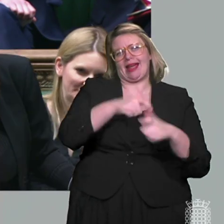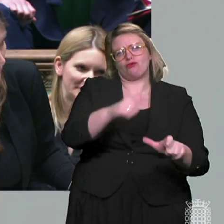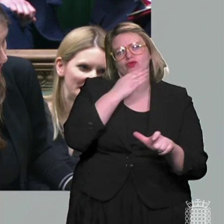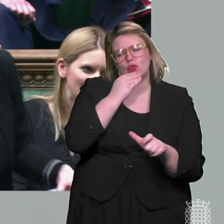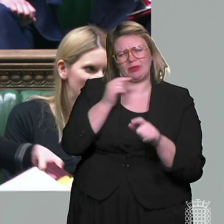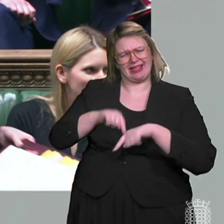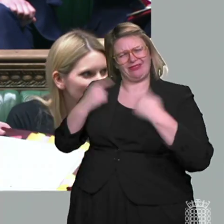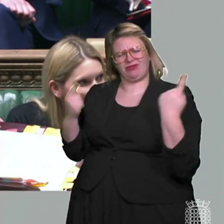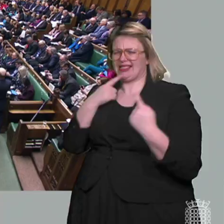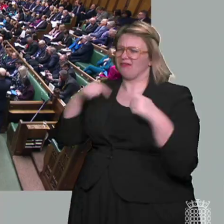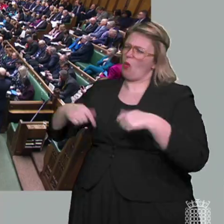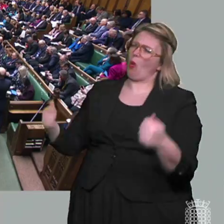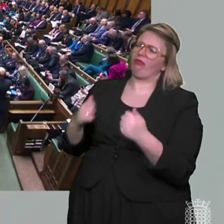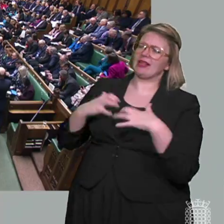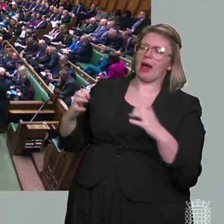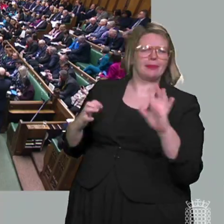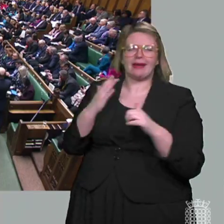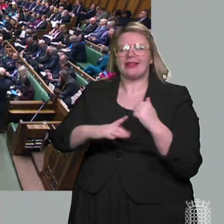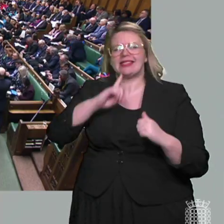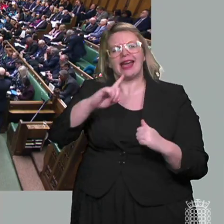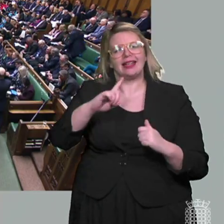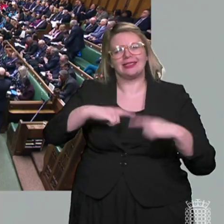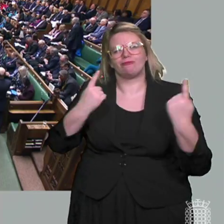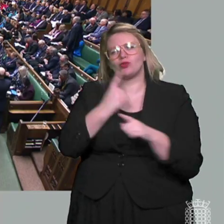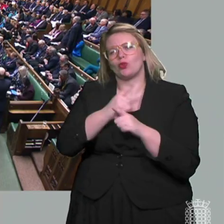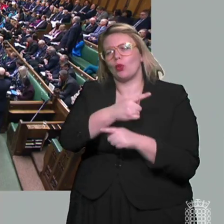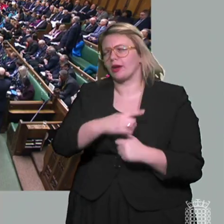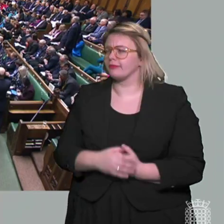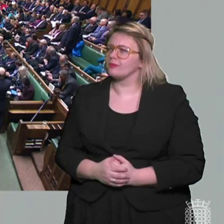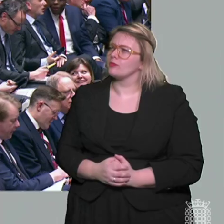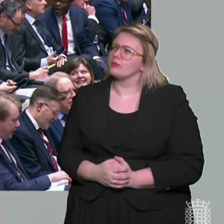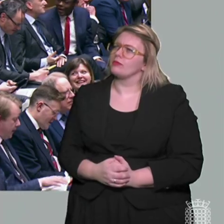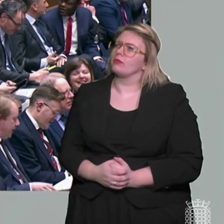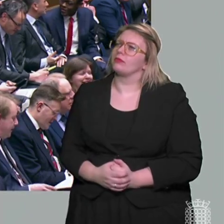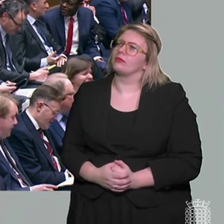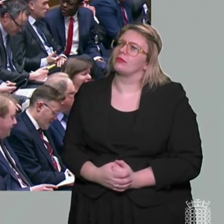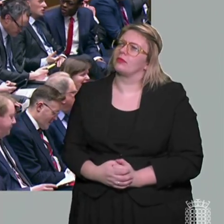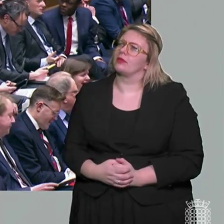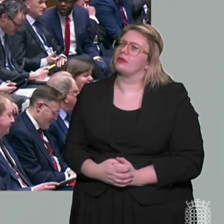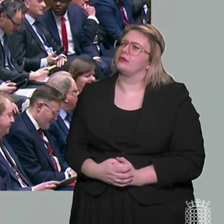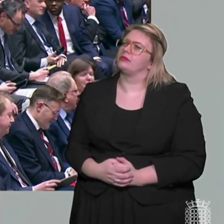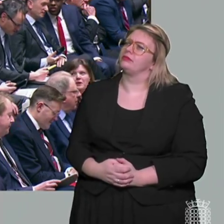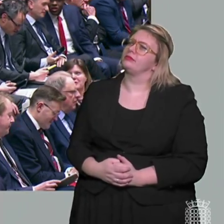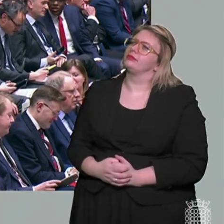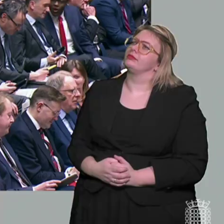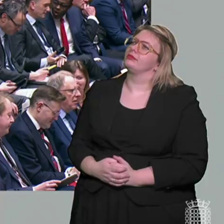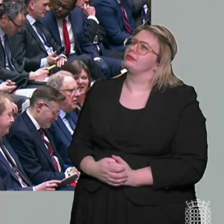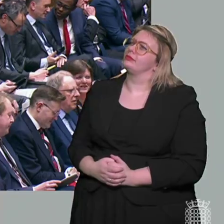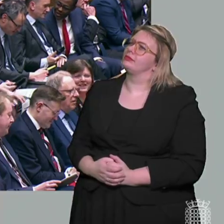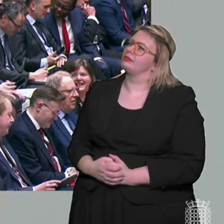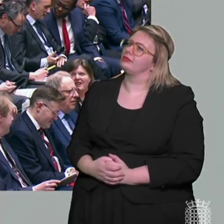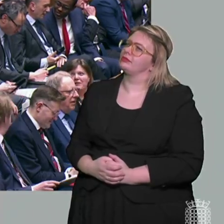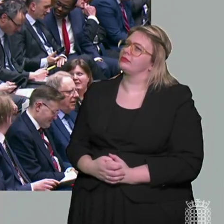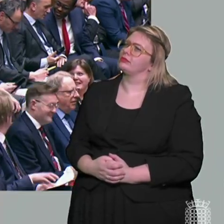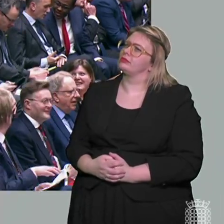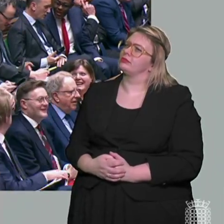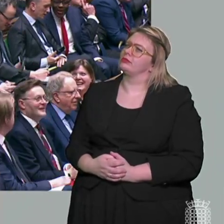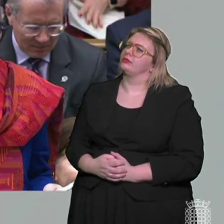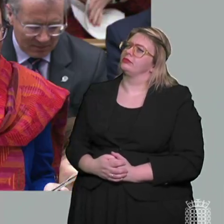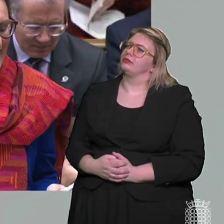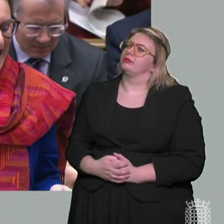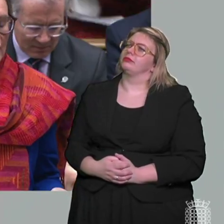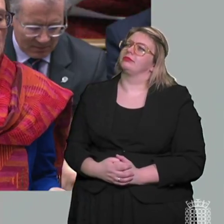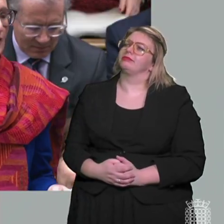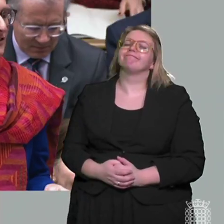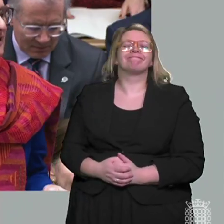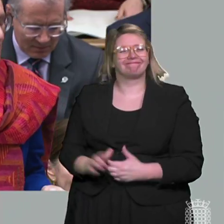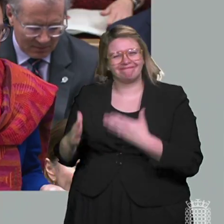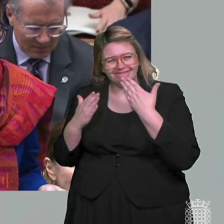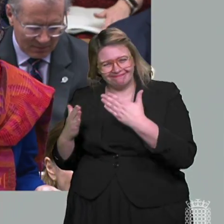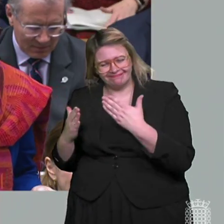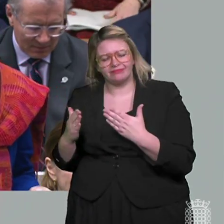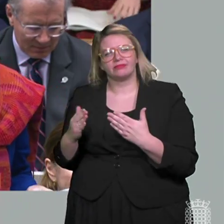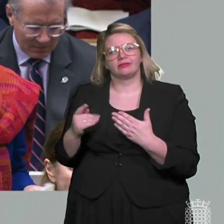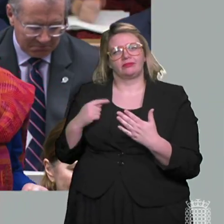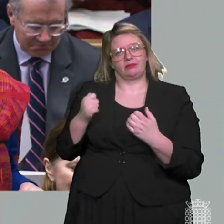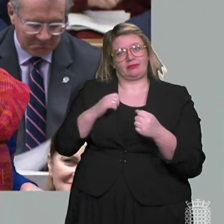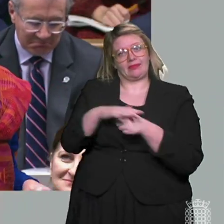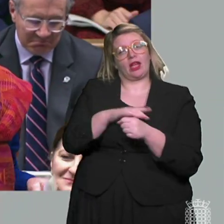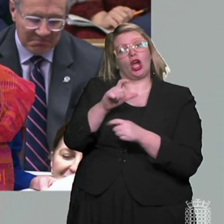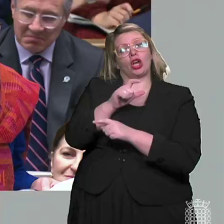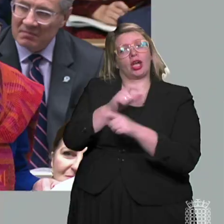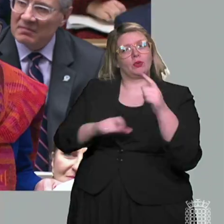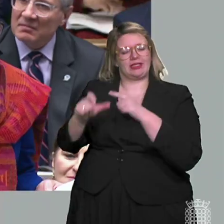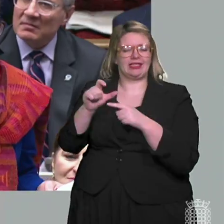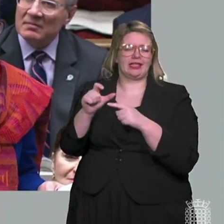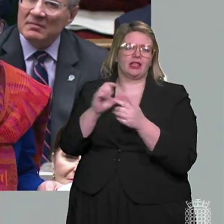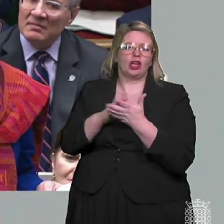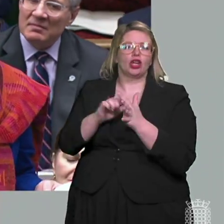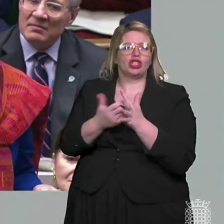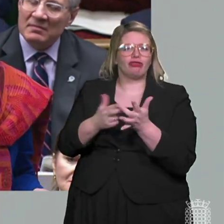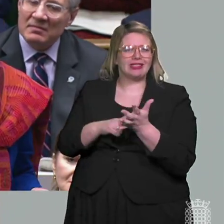That is very different from what the honourable Member reported.